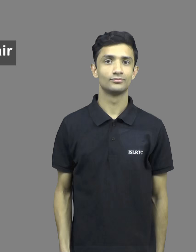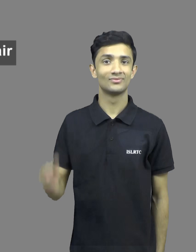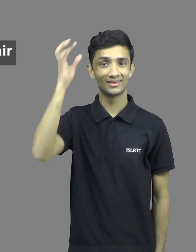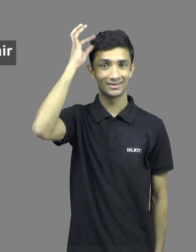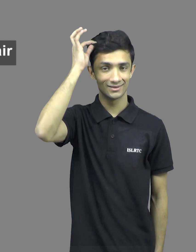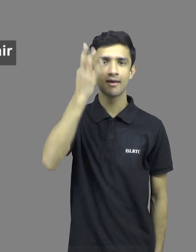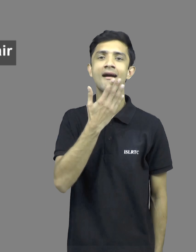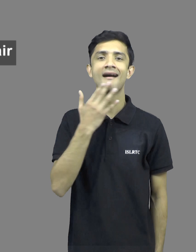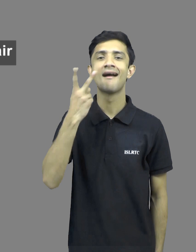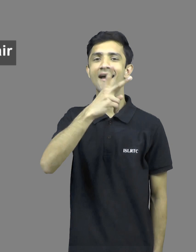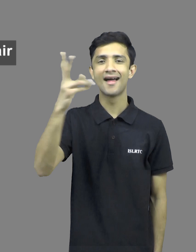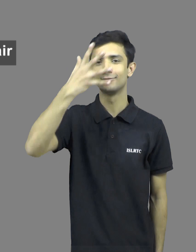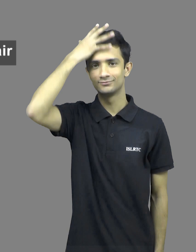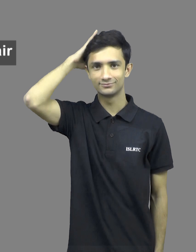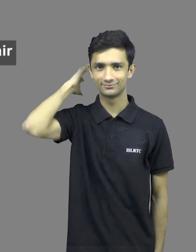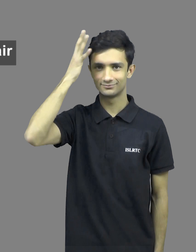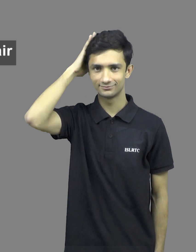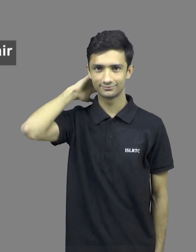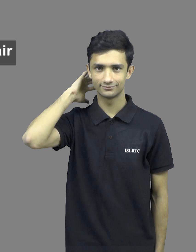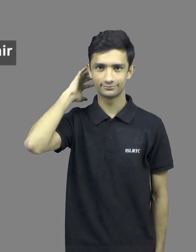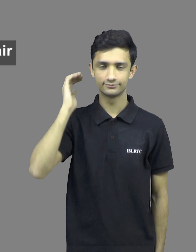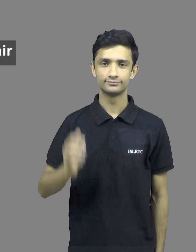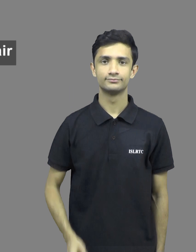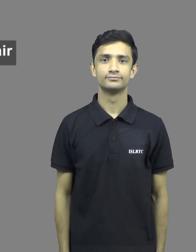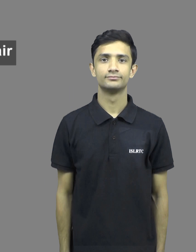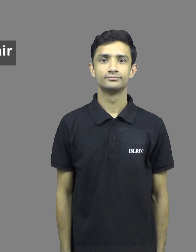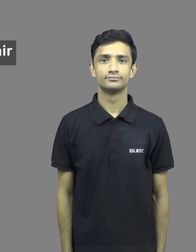Coloured Hair